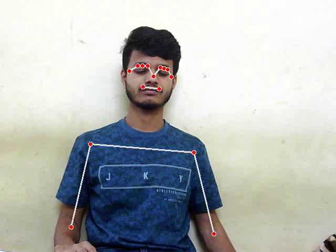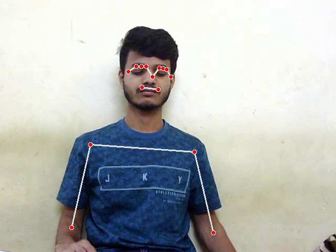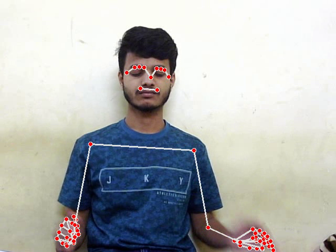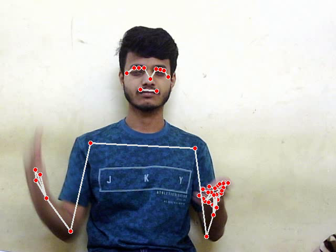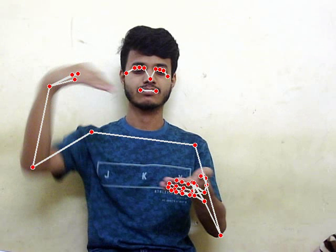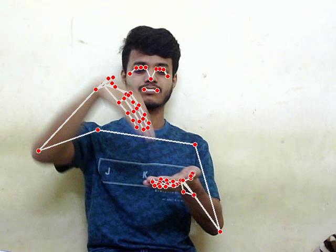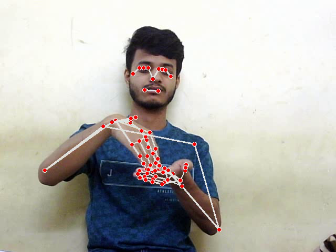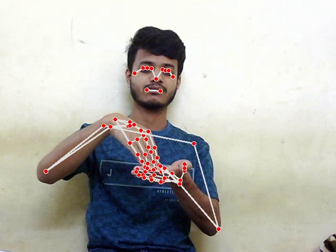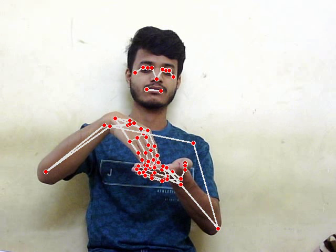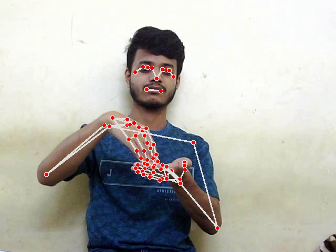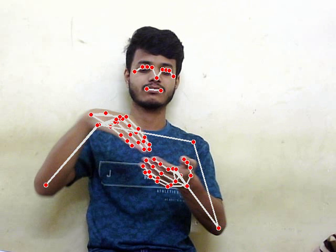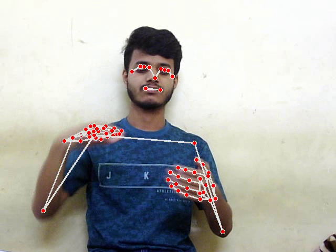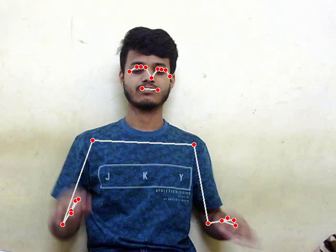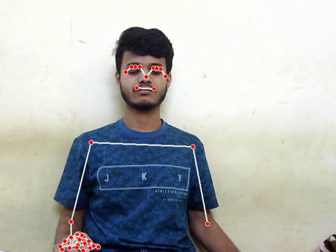again